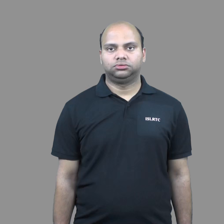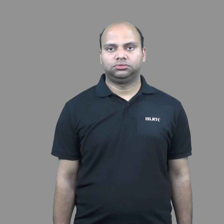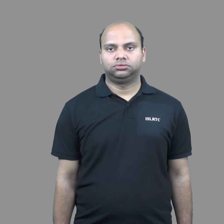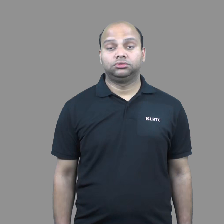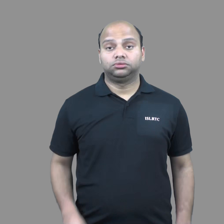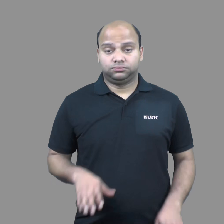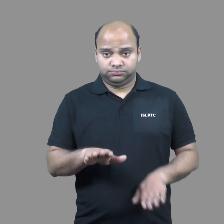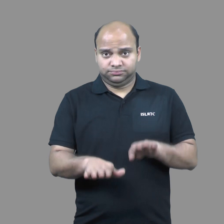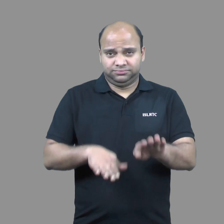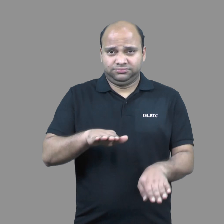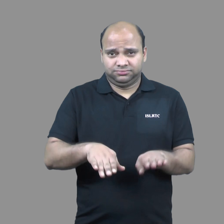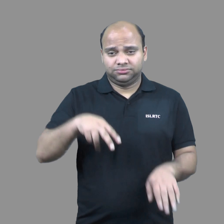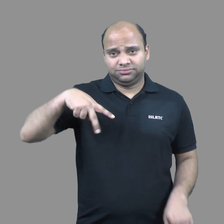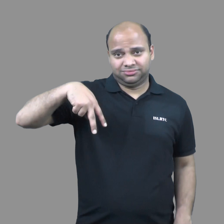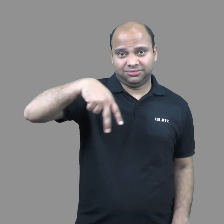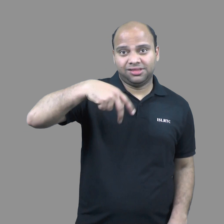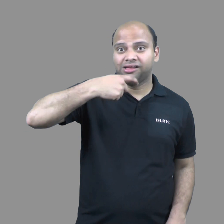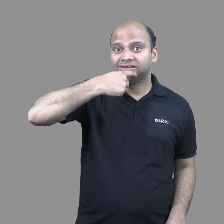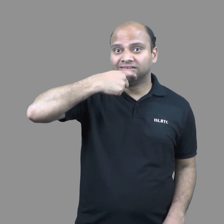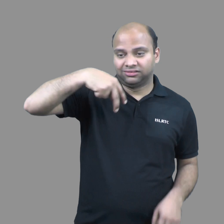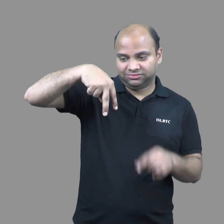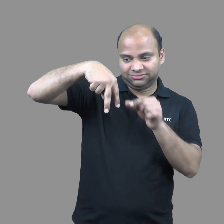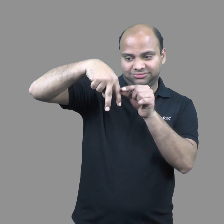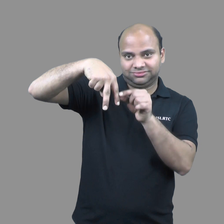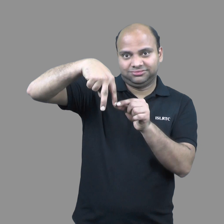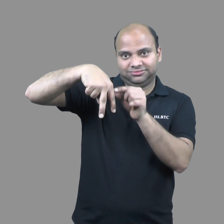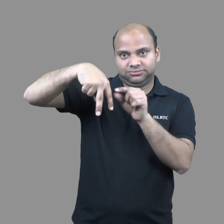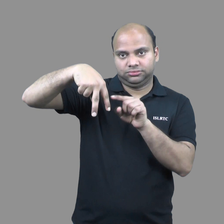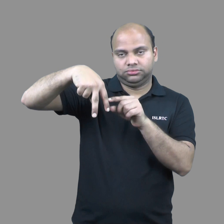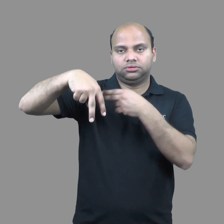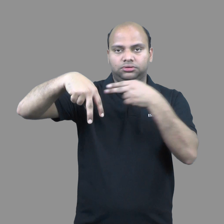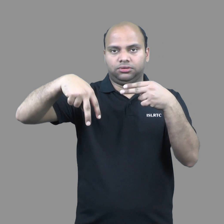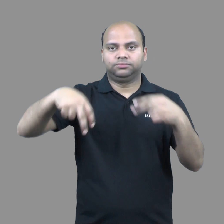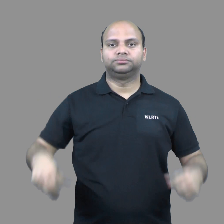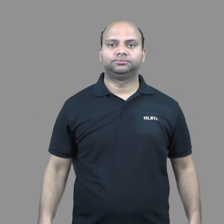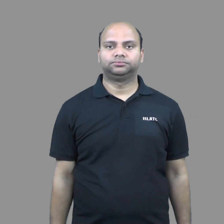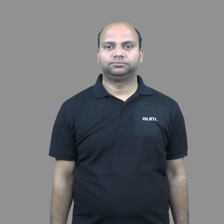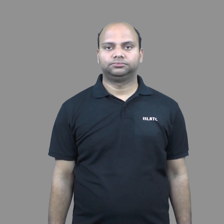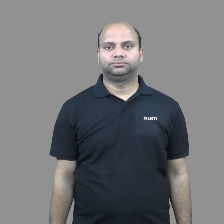Tibia